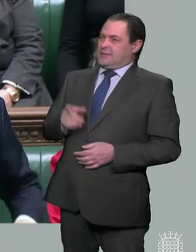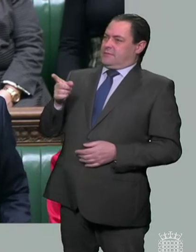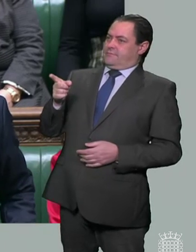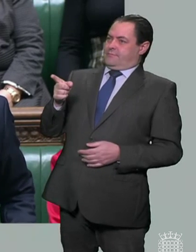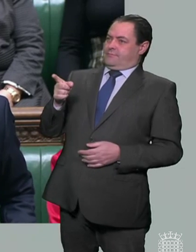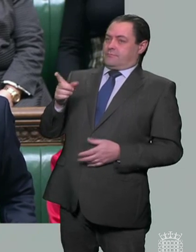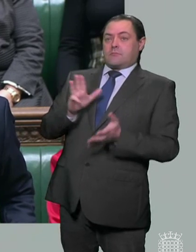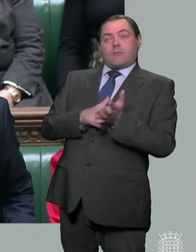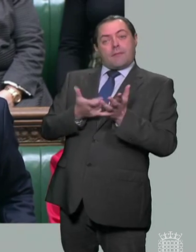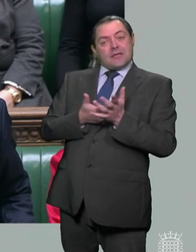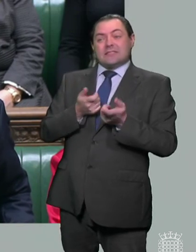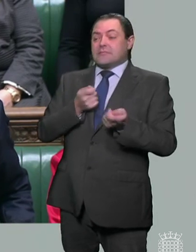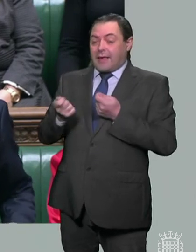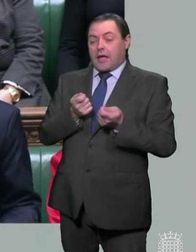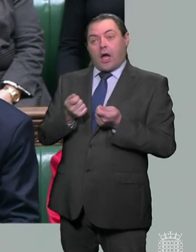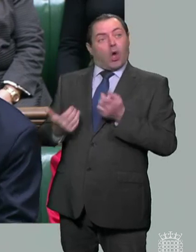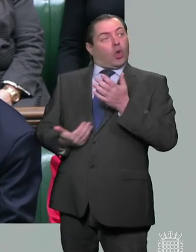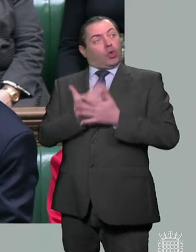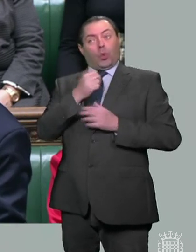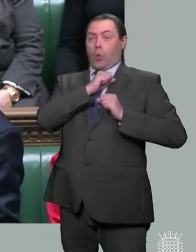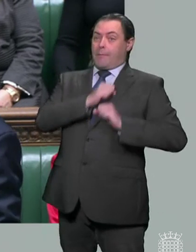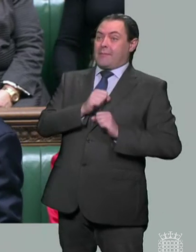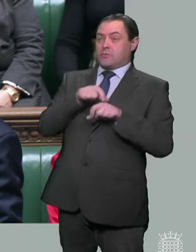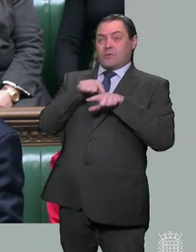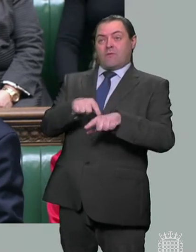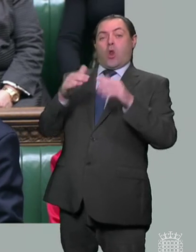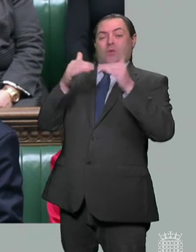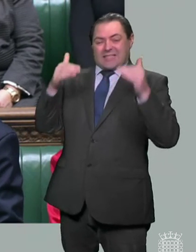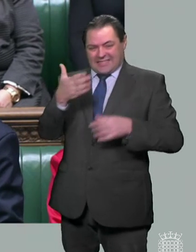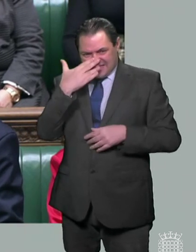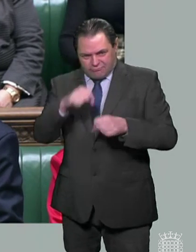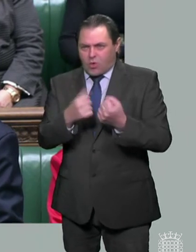That new-found commitment to upholding standards did not last long.